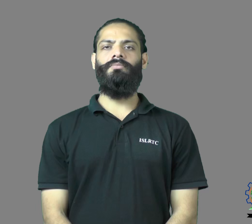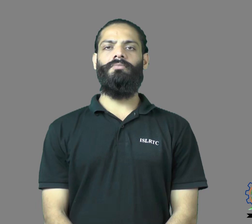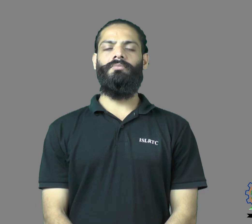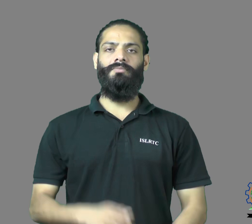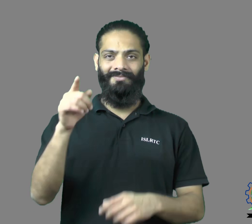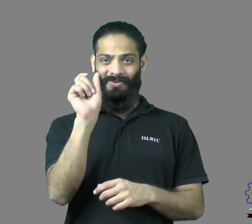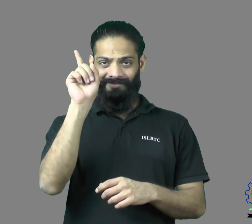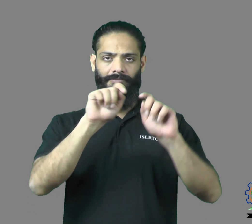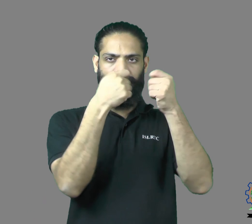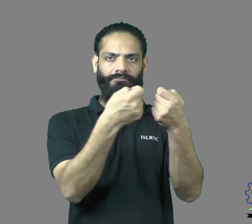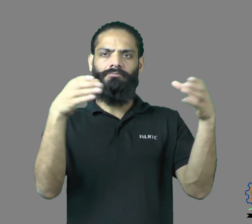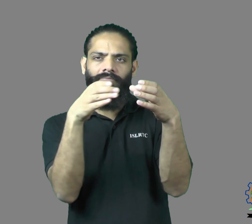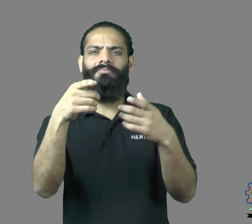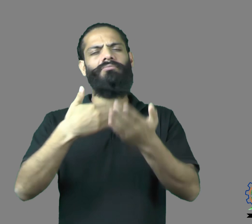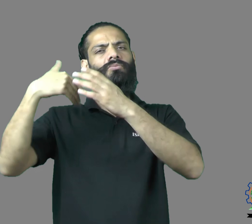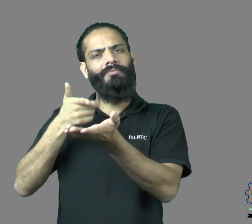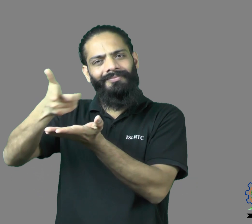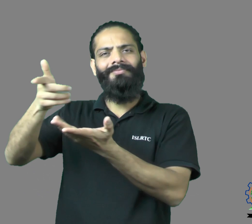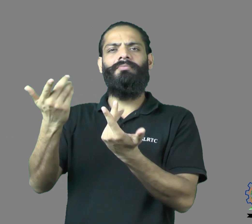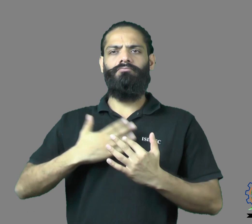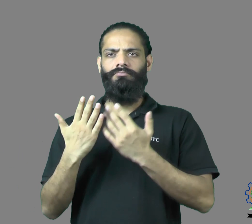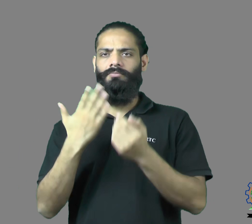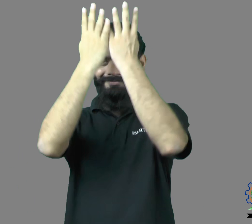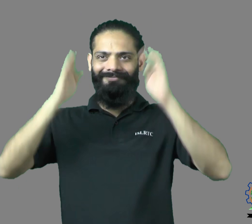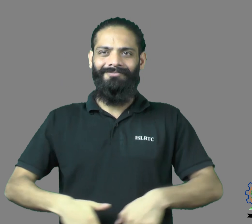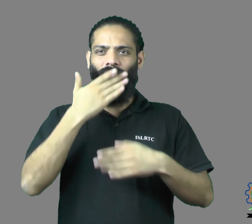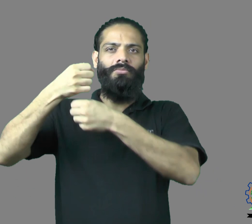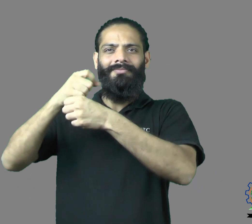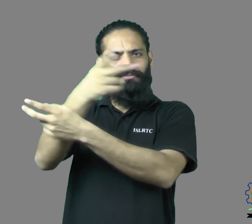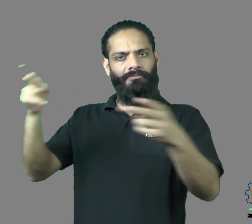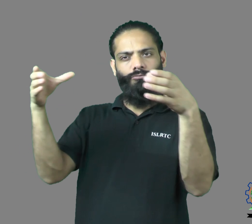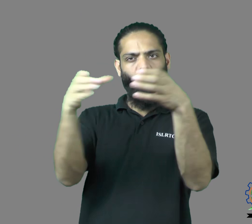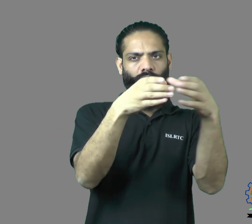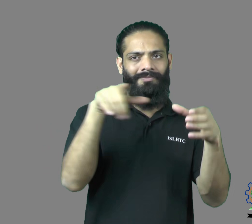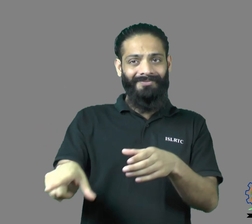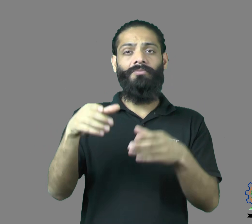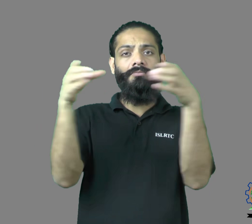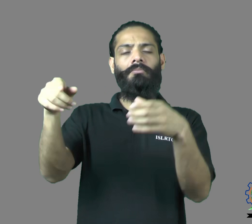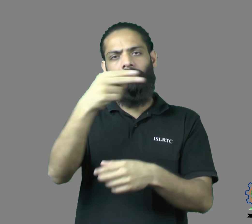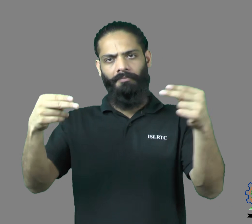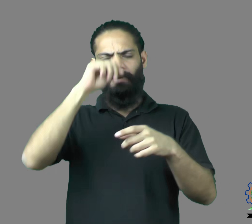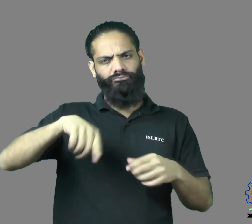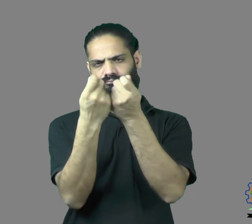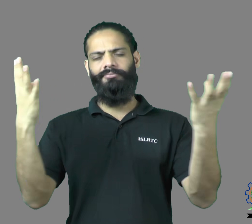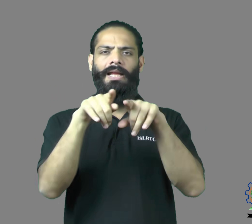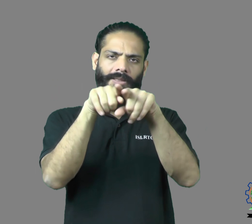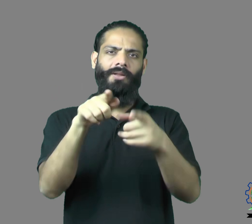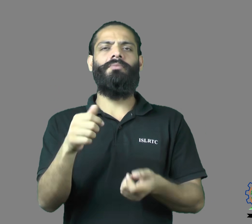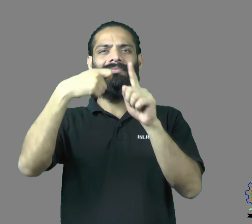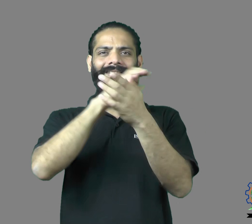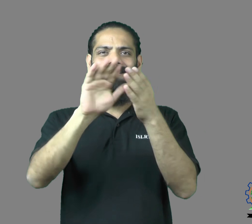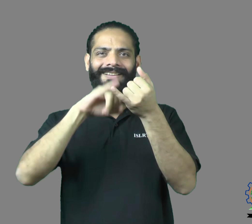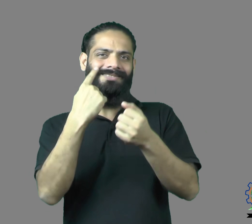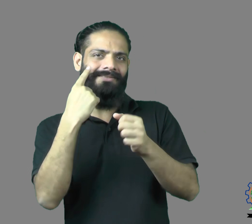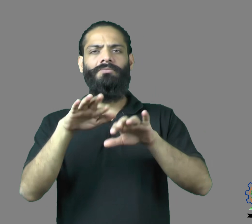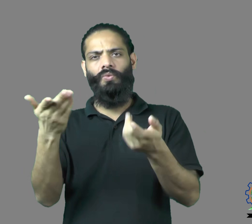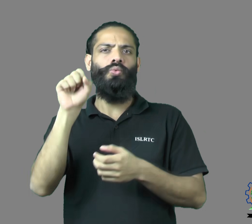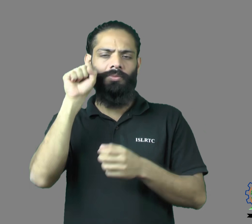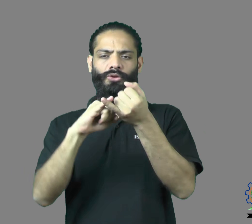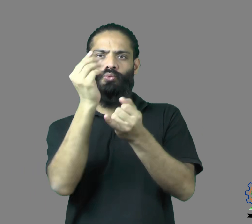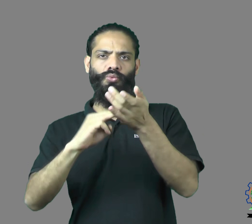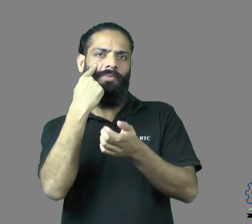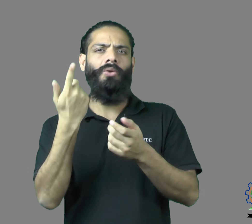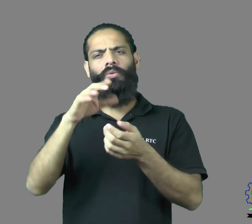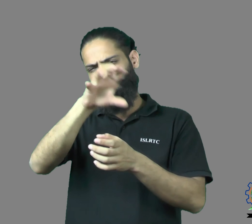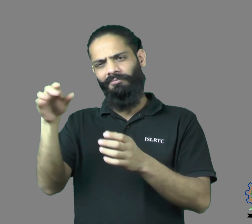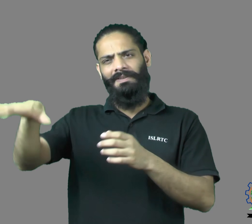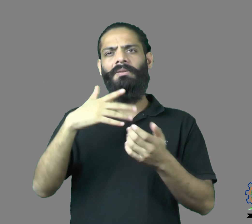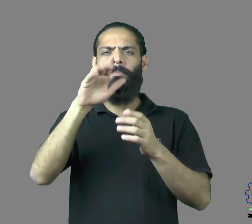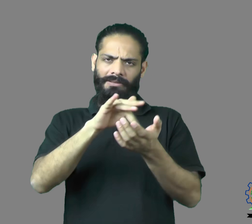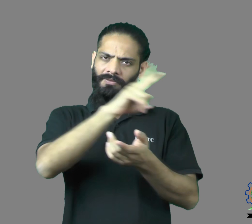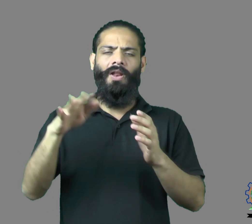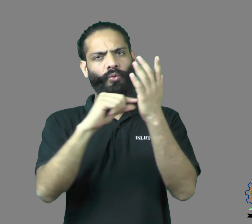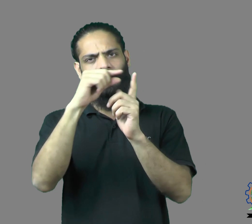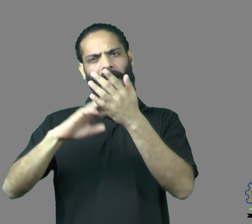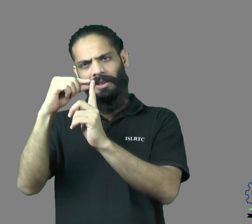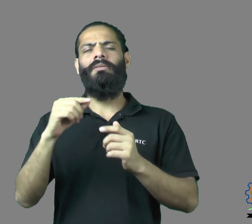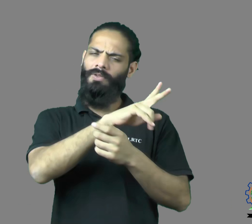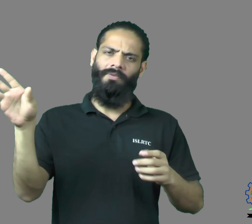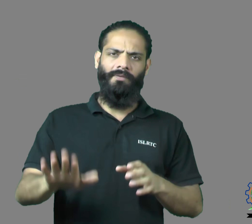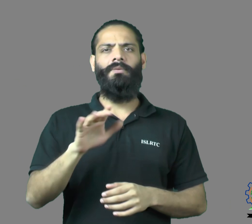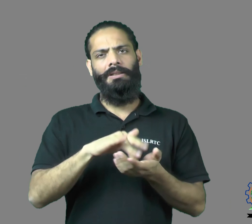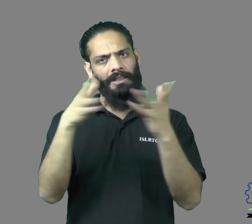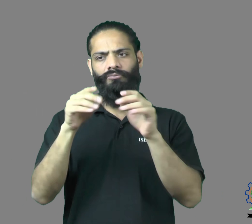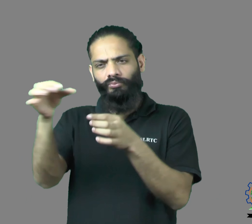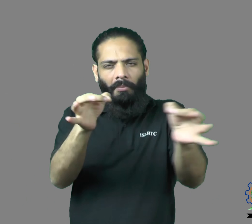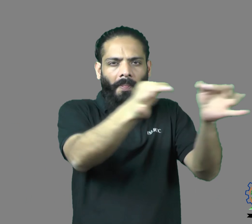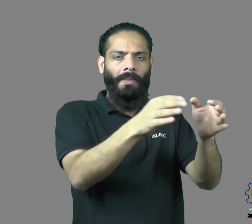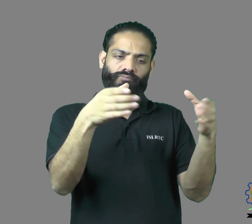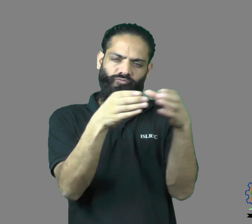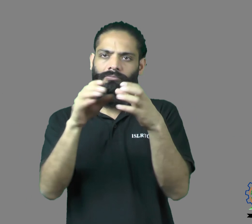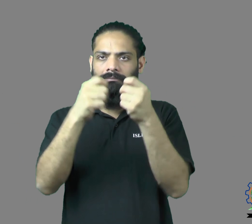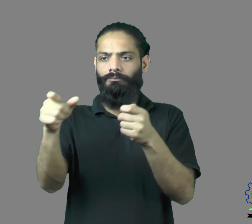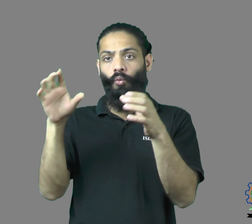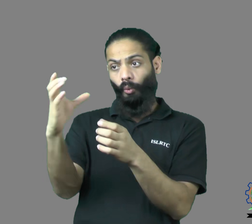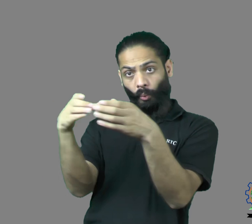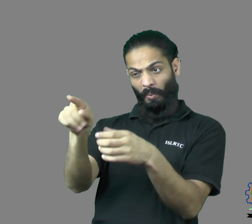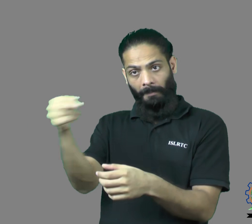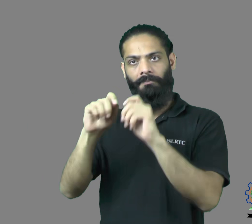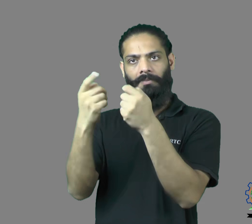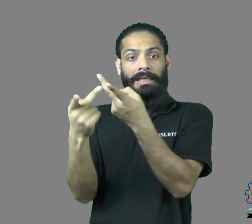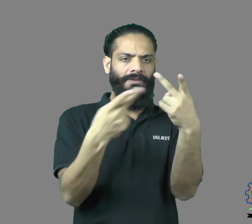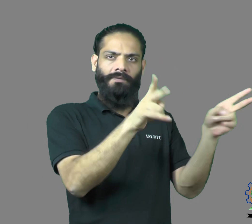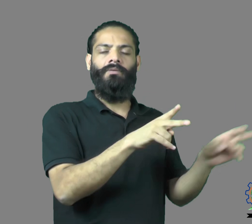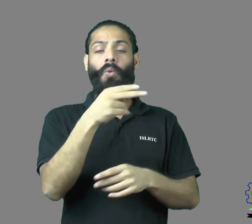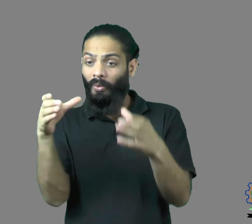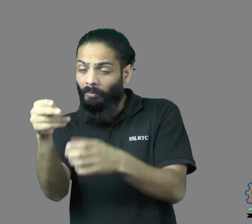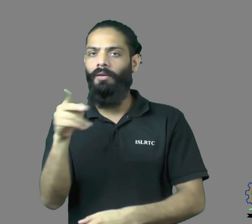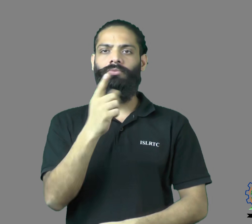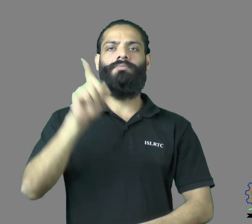Tribes